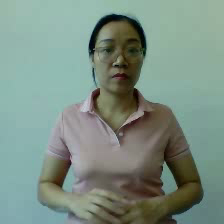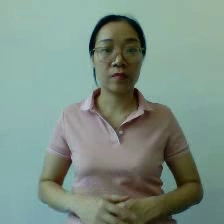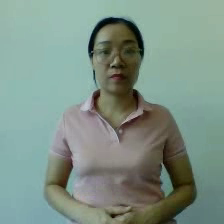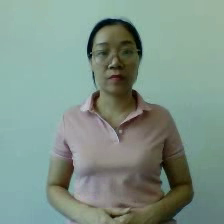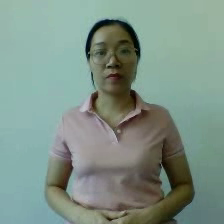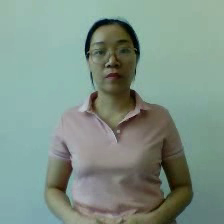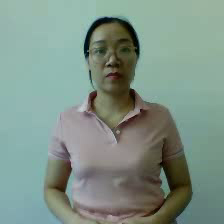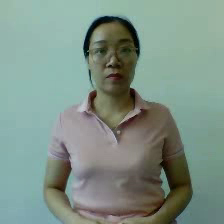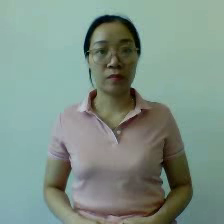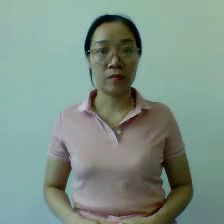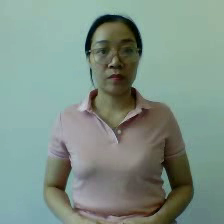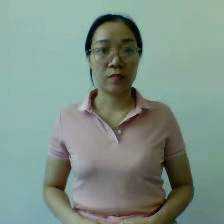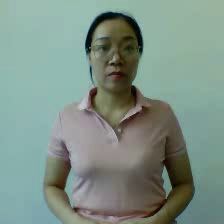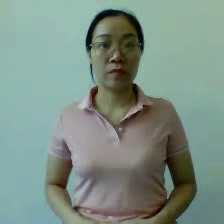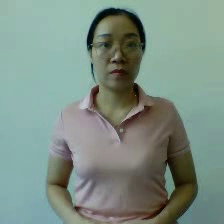Trường học